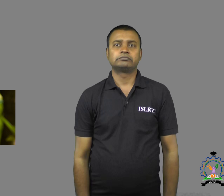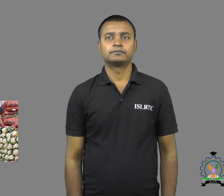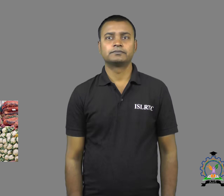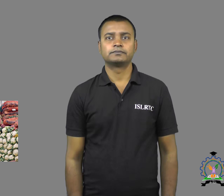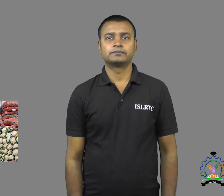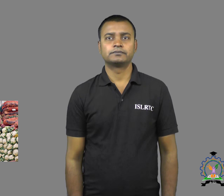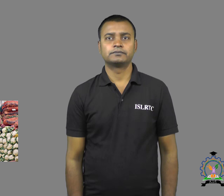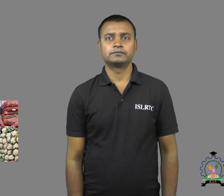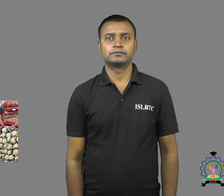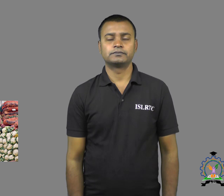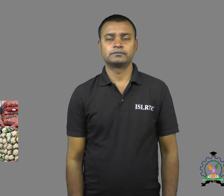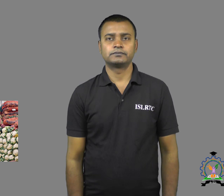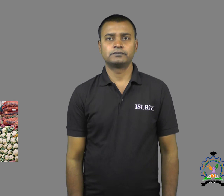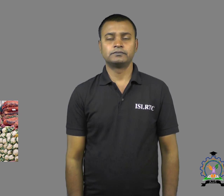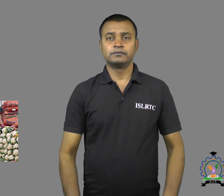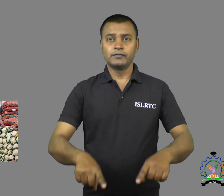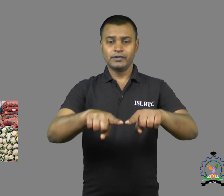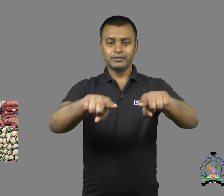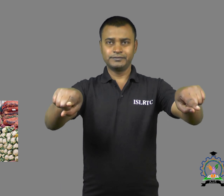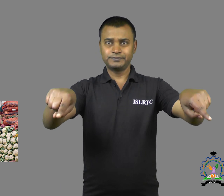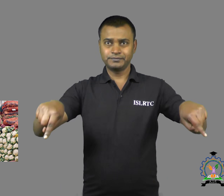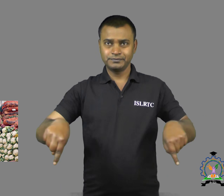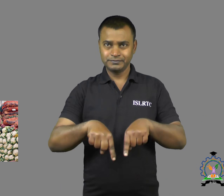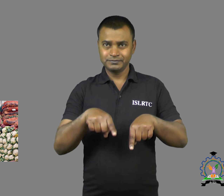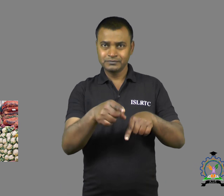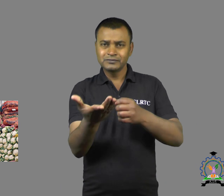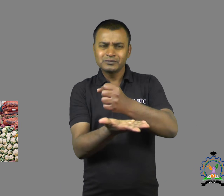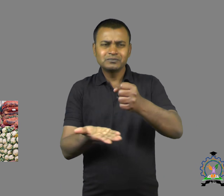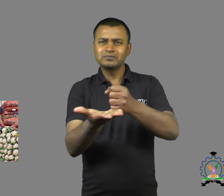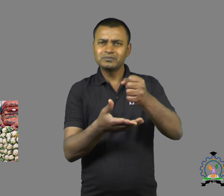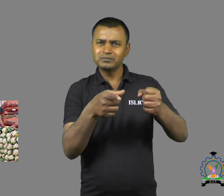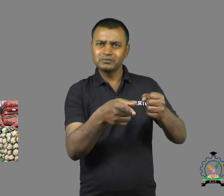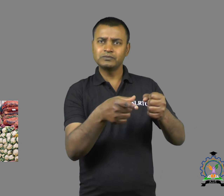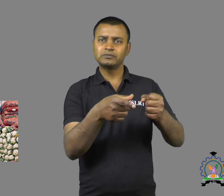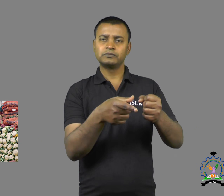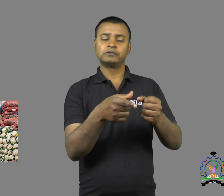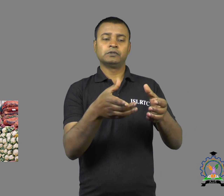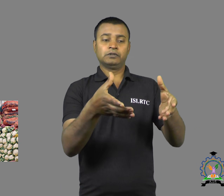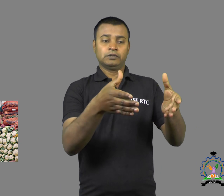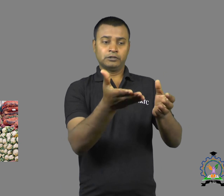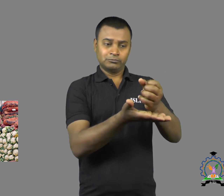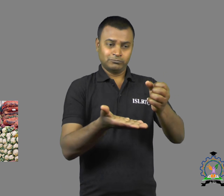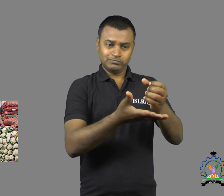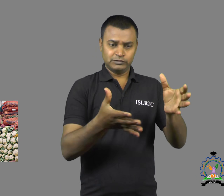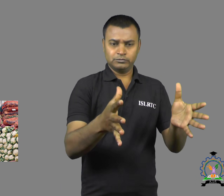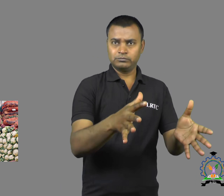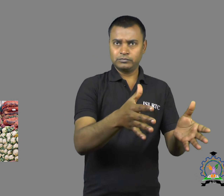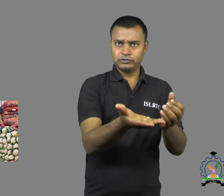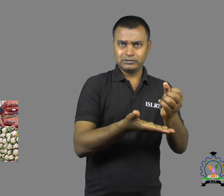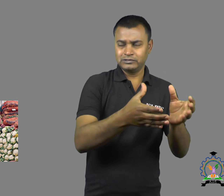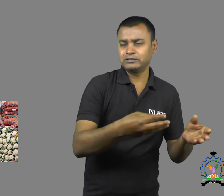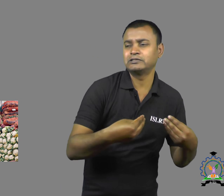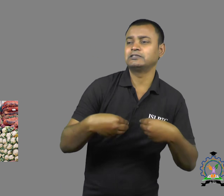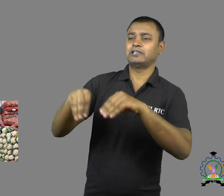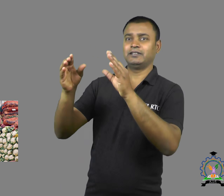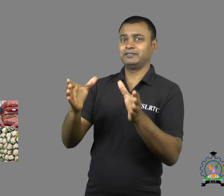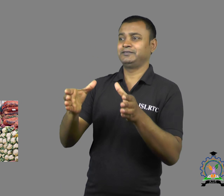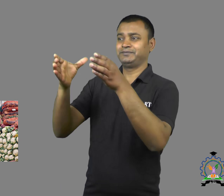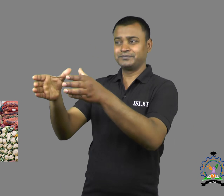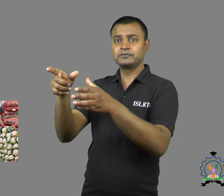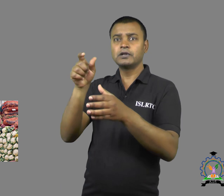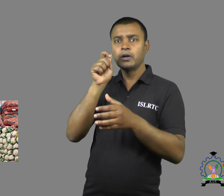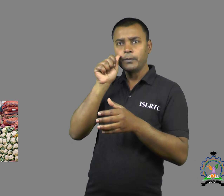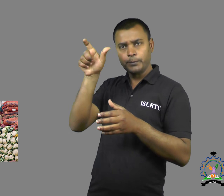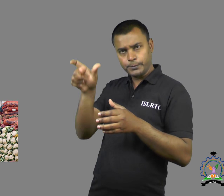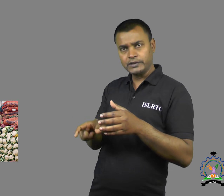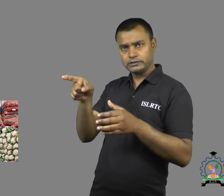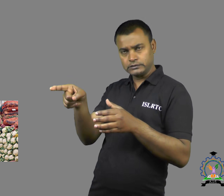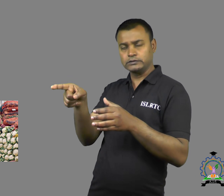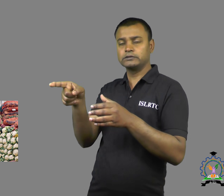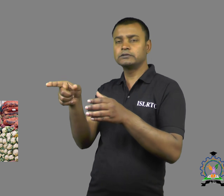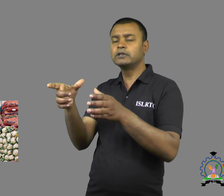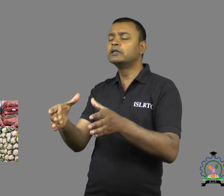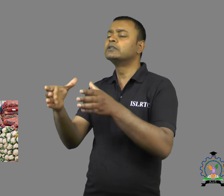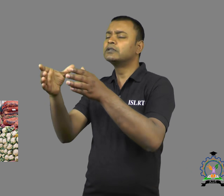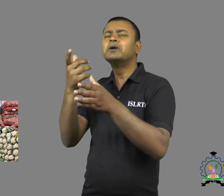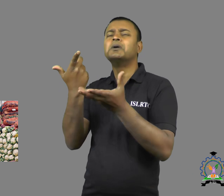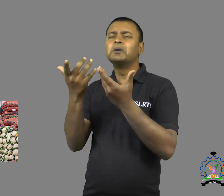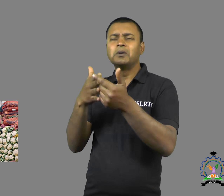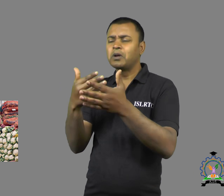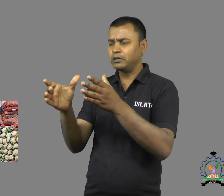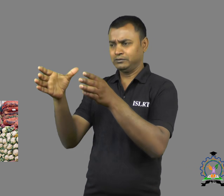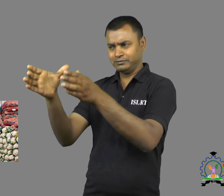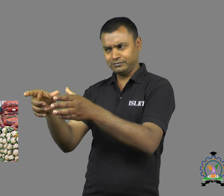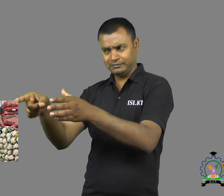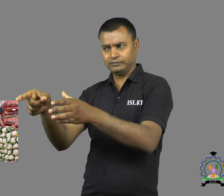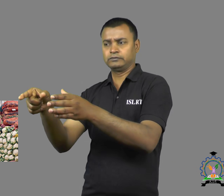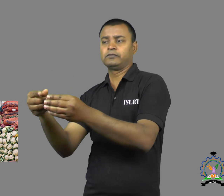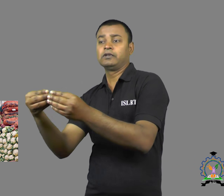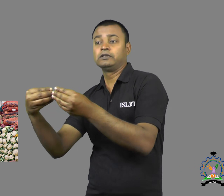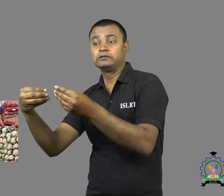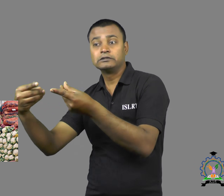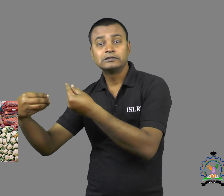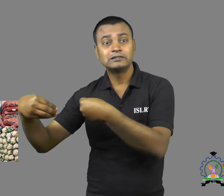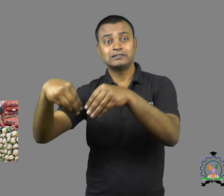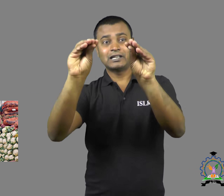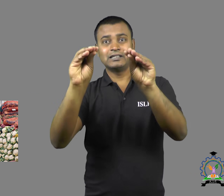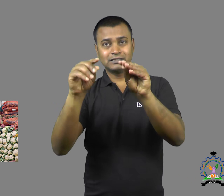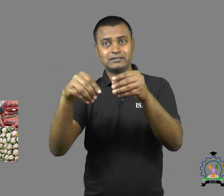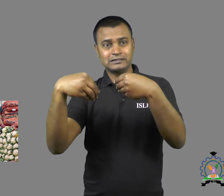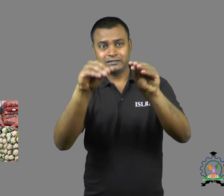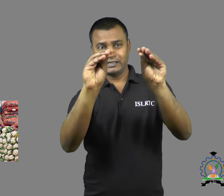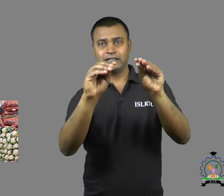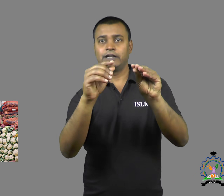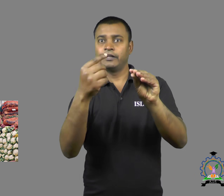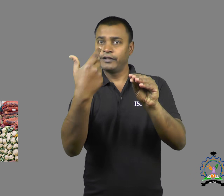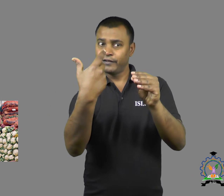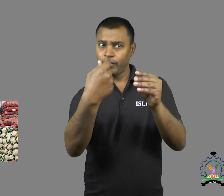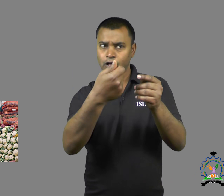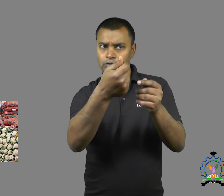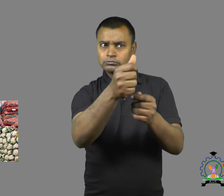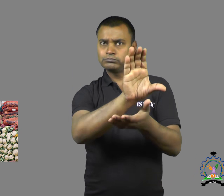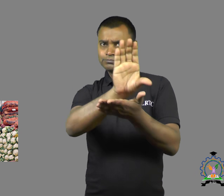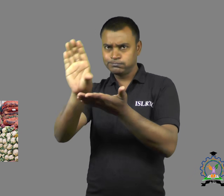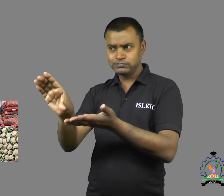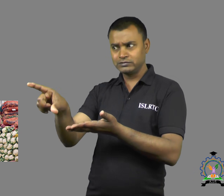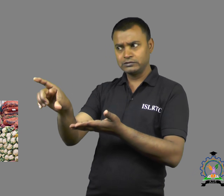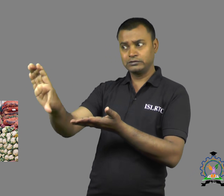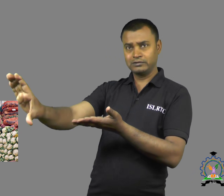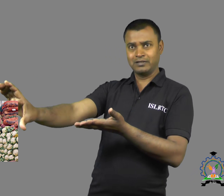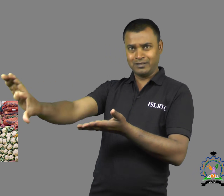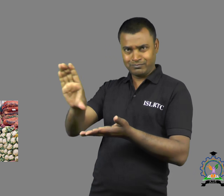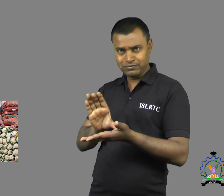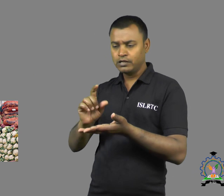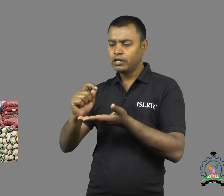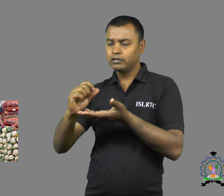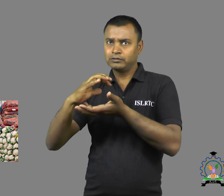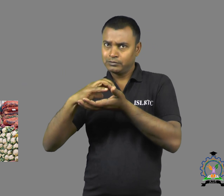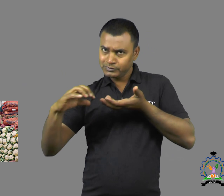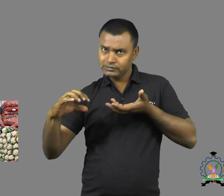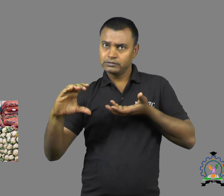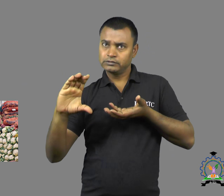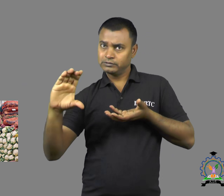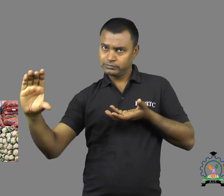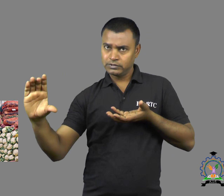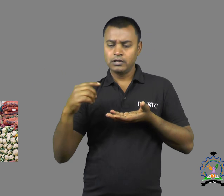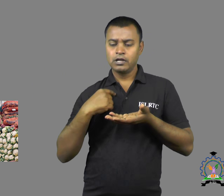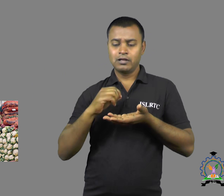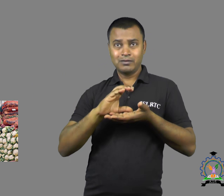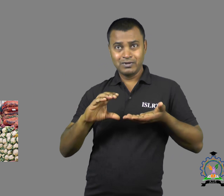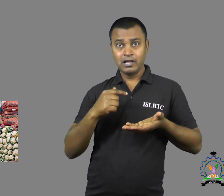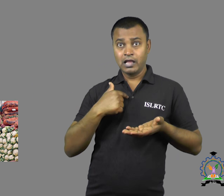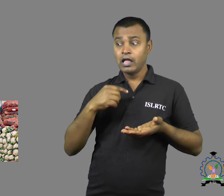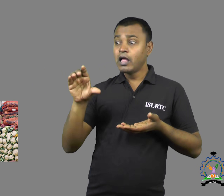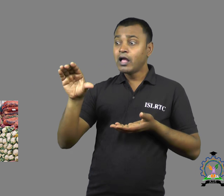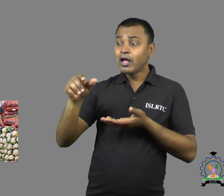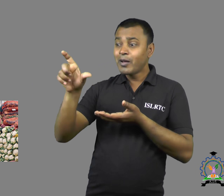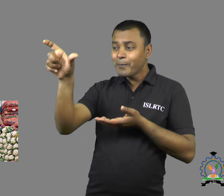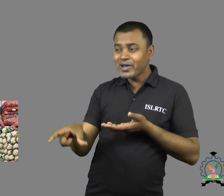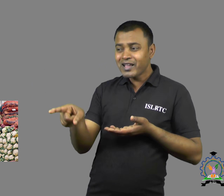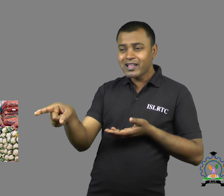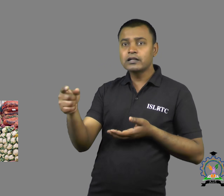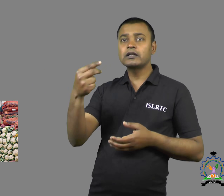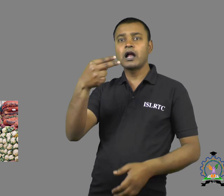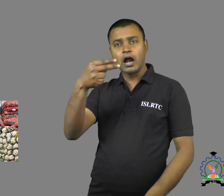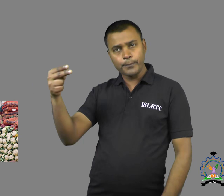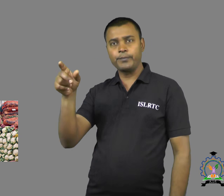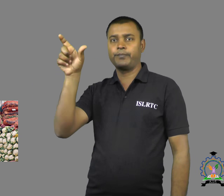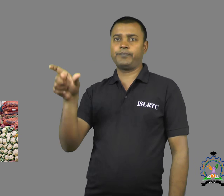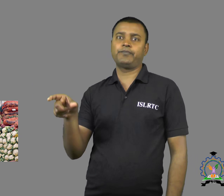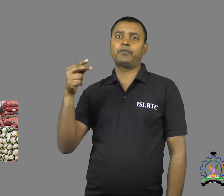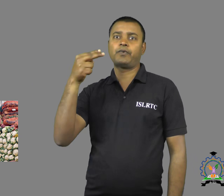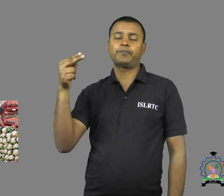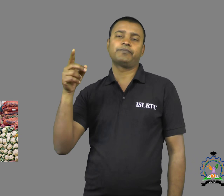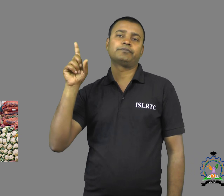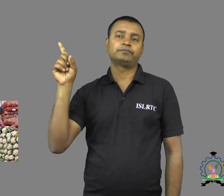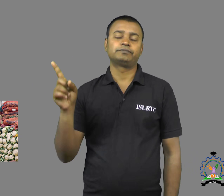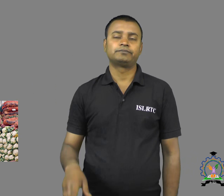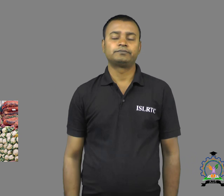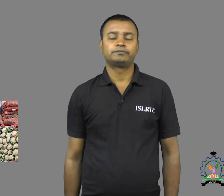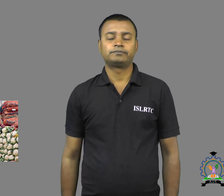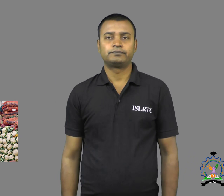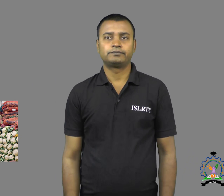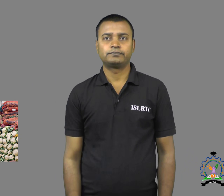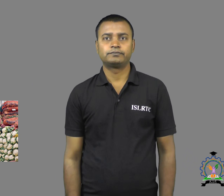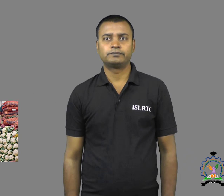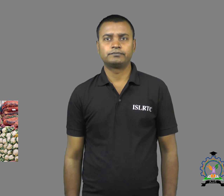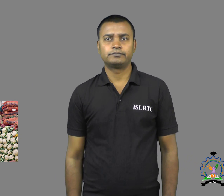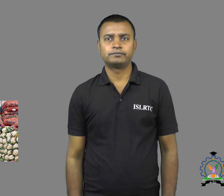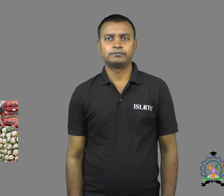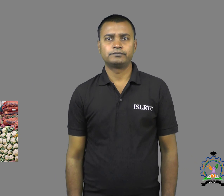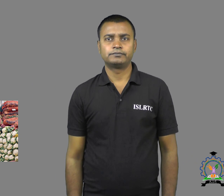Commission Agent